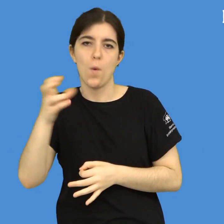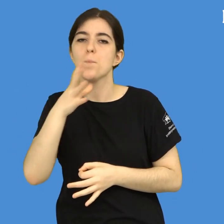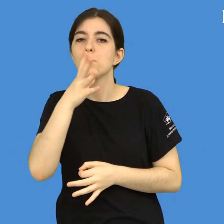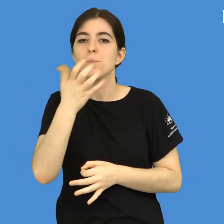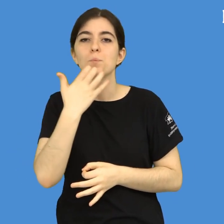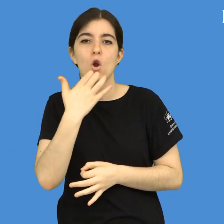motivo